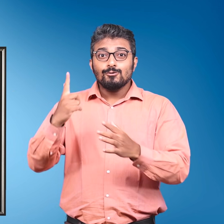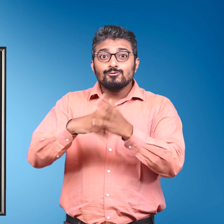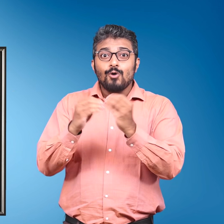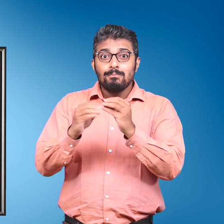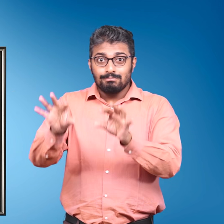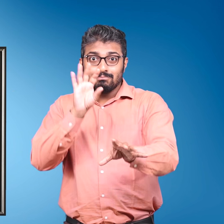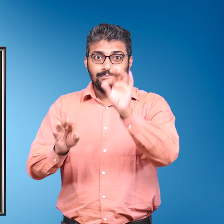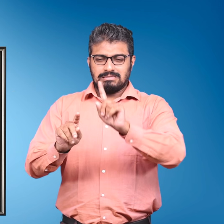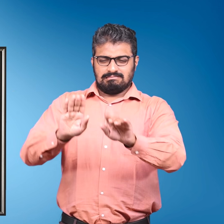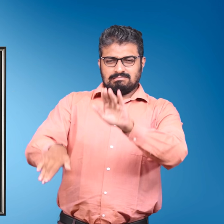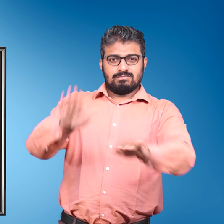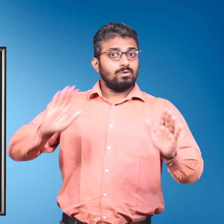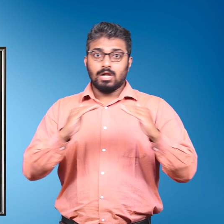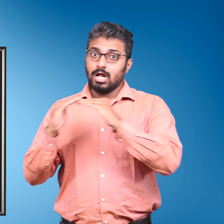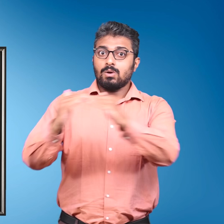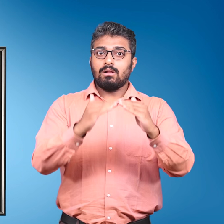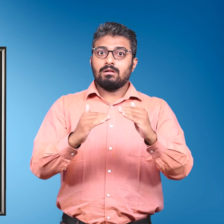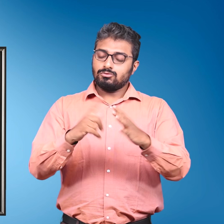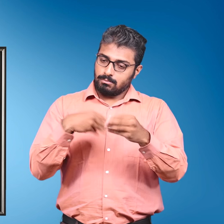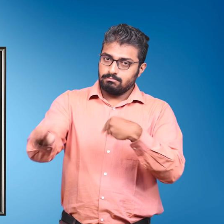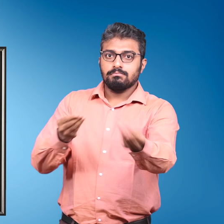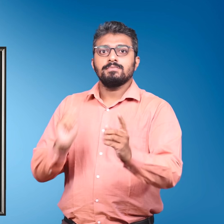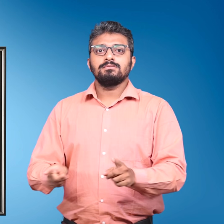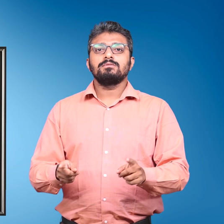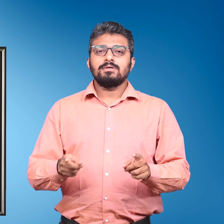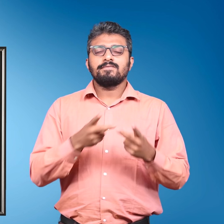anyone in matters of employment.